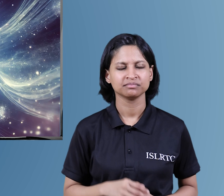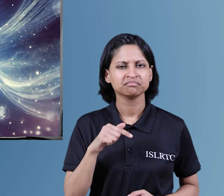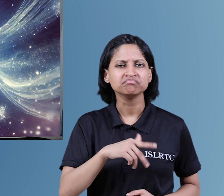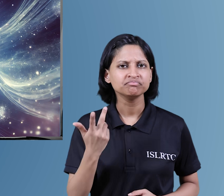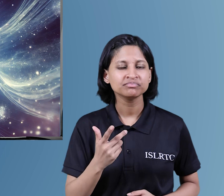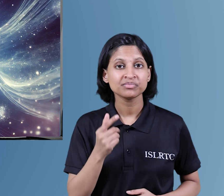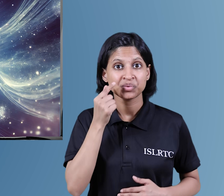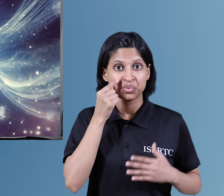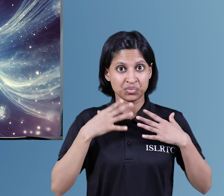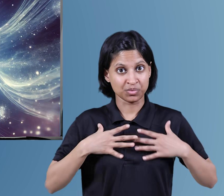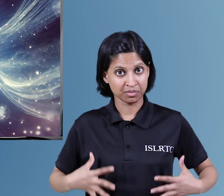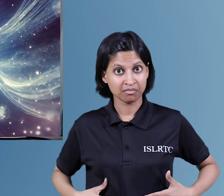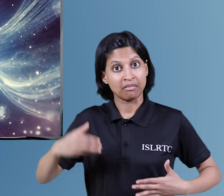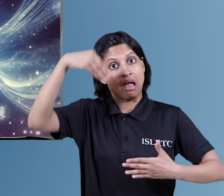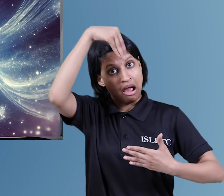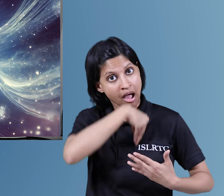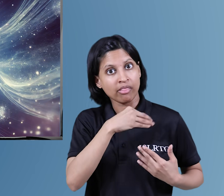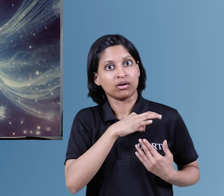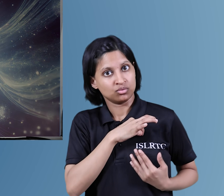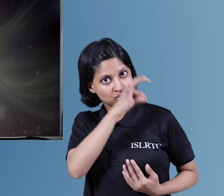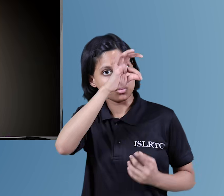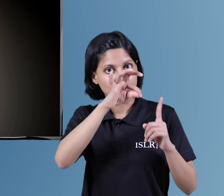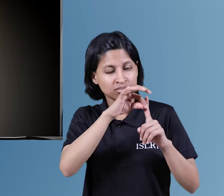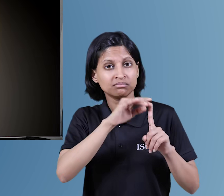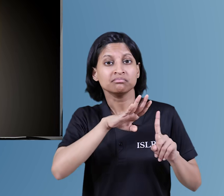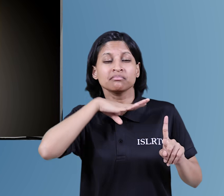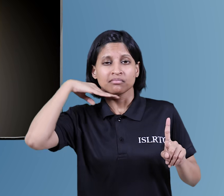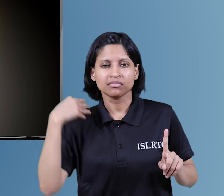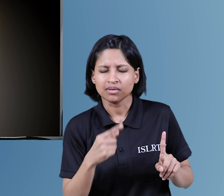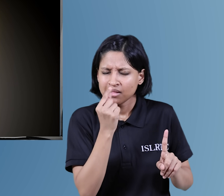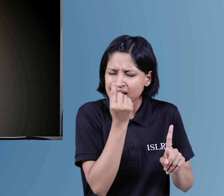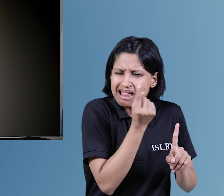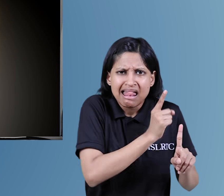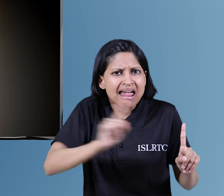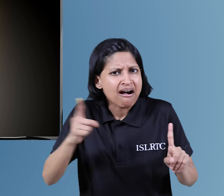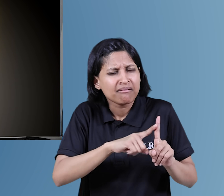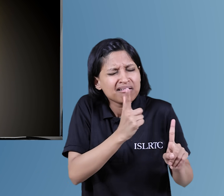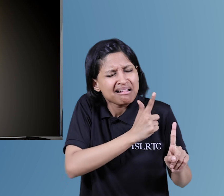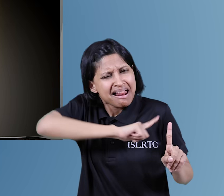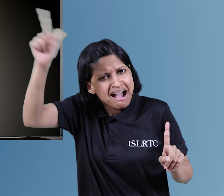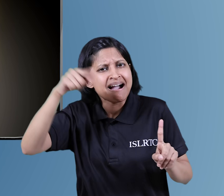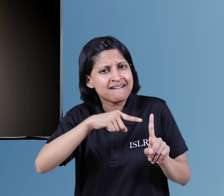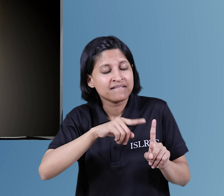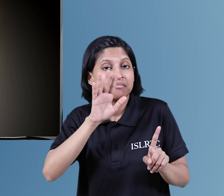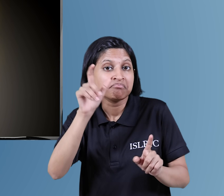The soul is the inner self of a person that is often thought of as eternal and never dying.